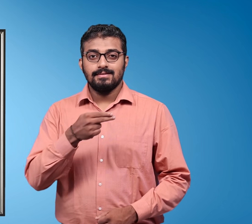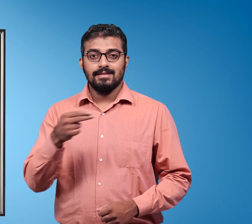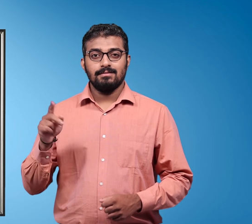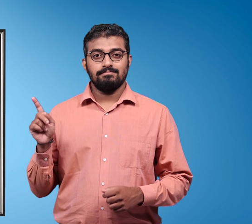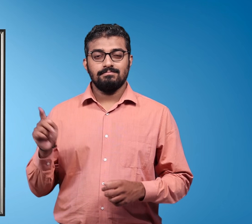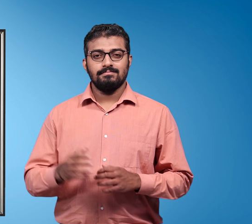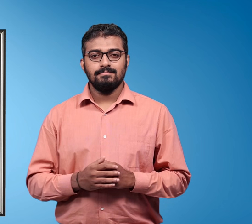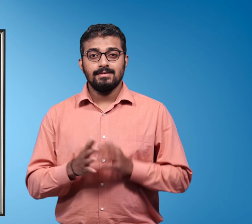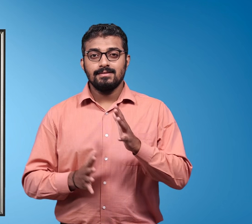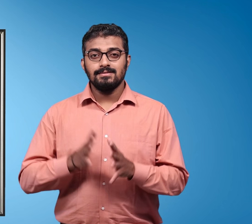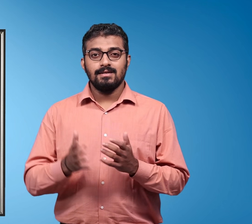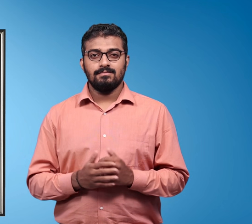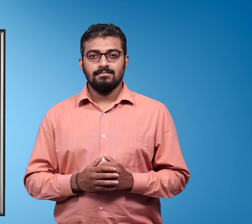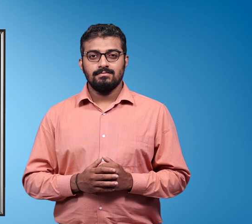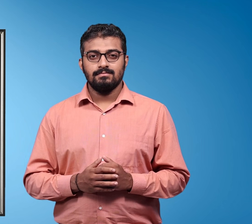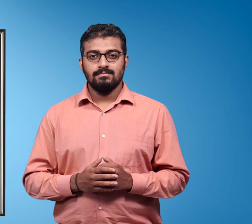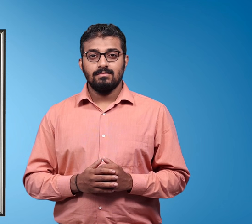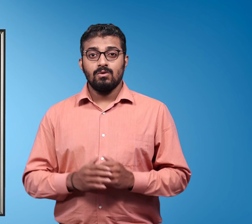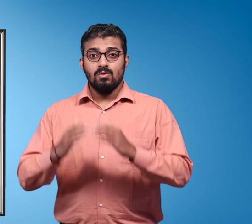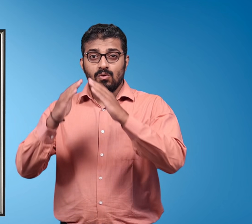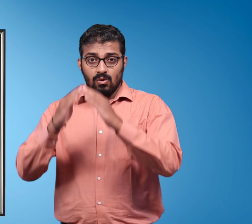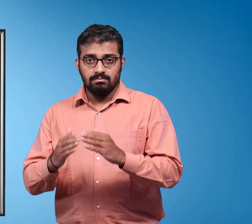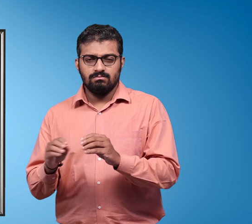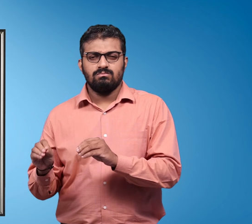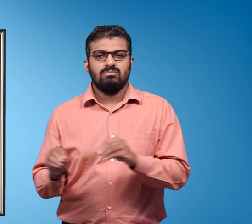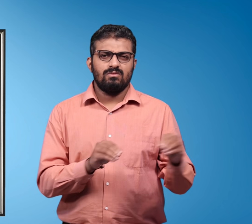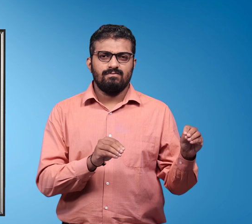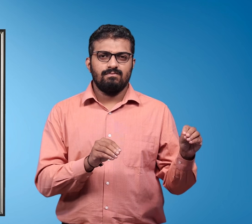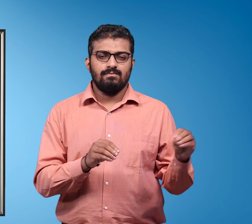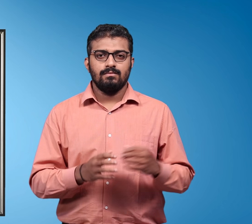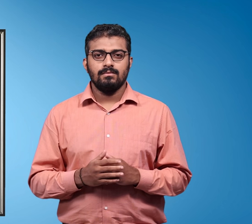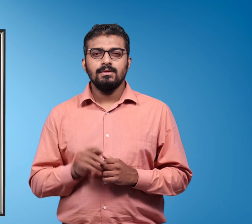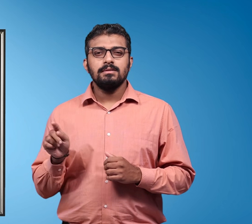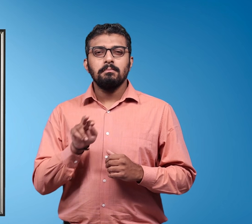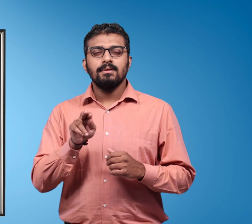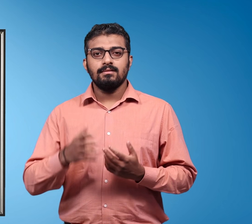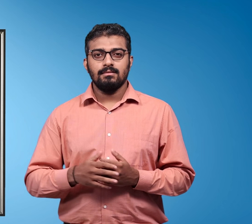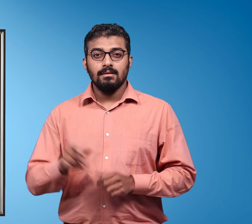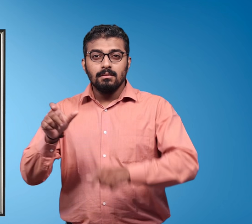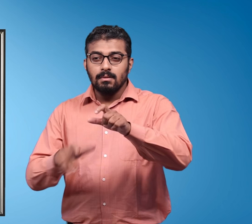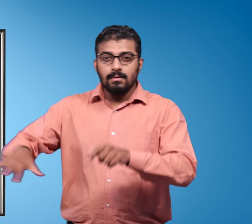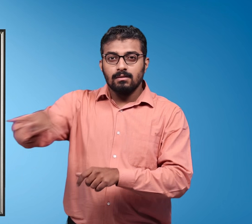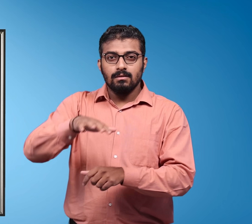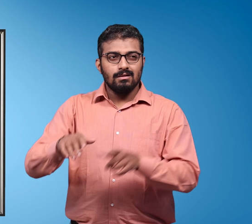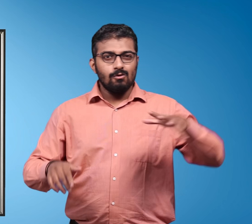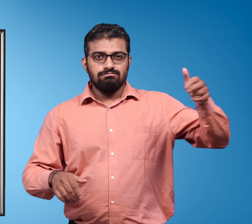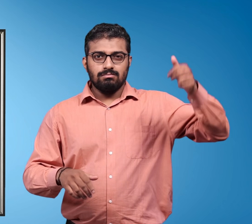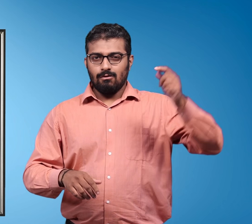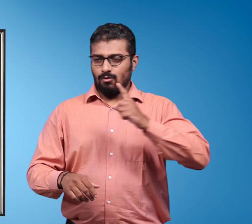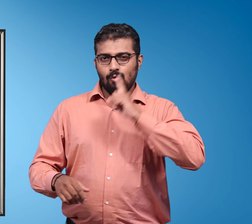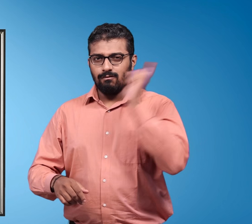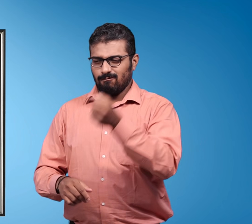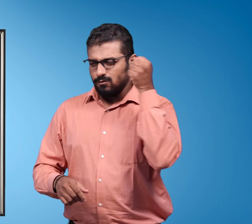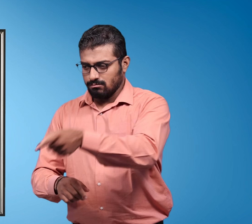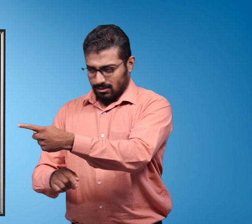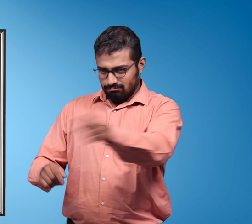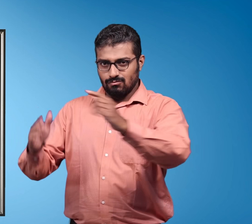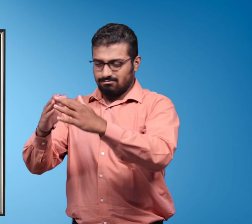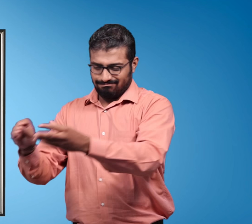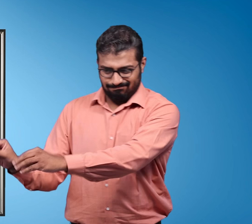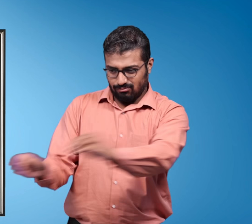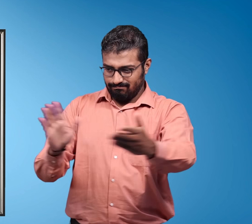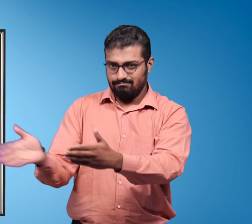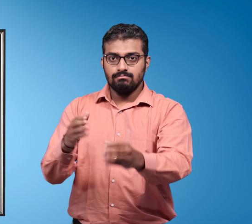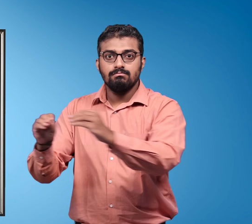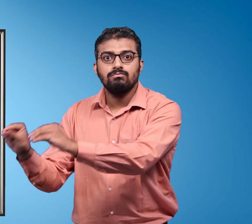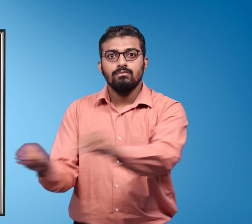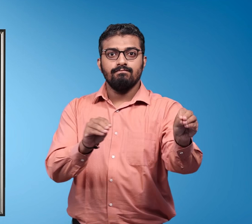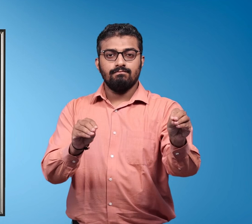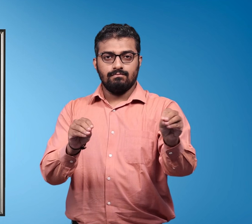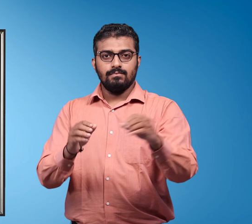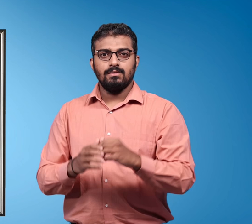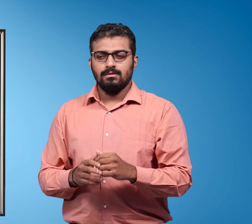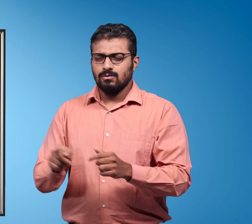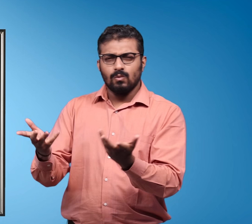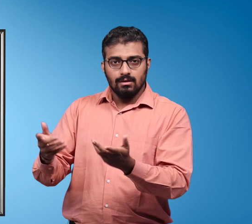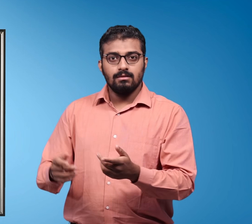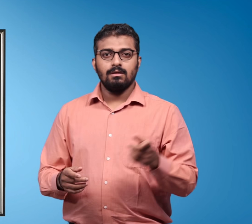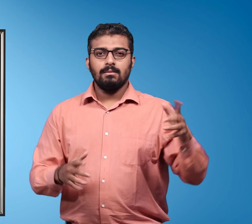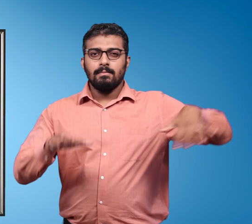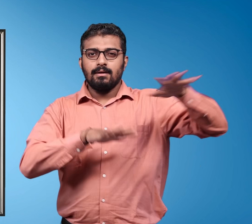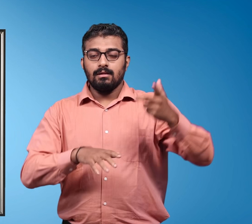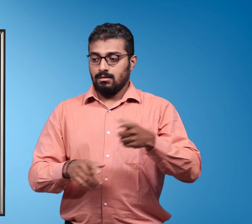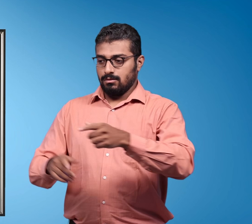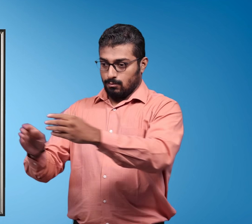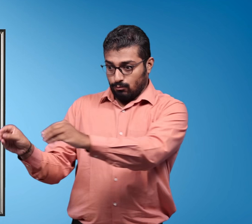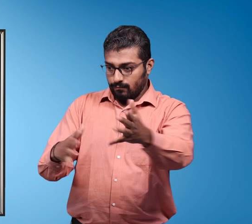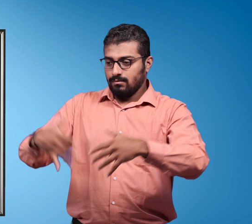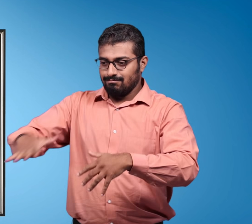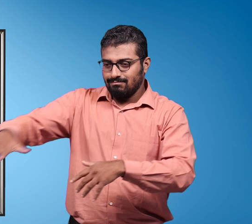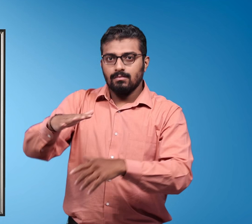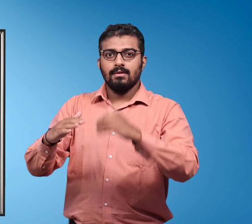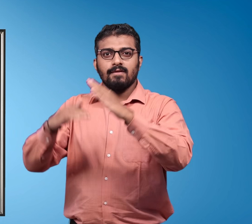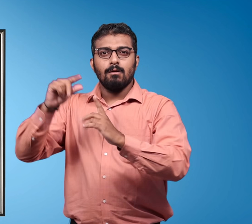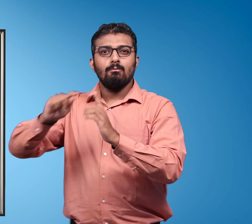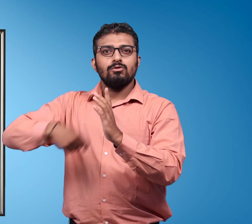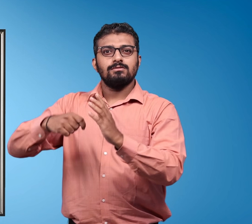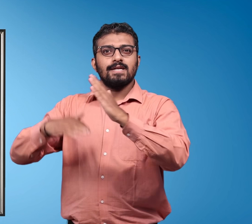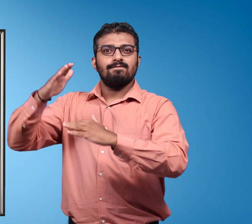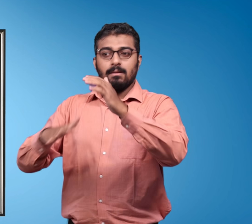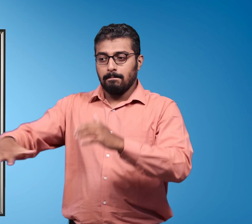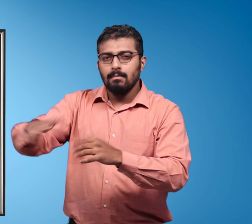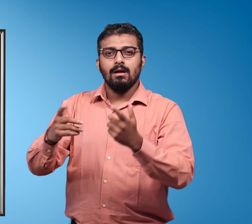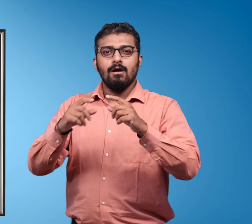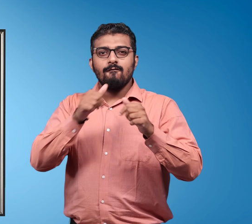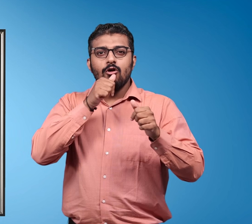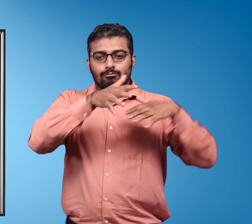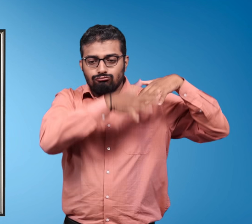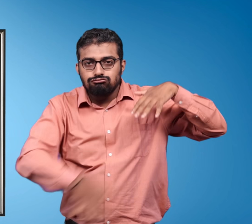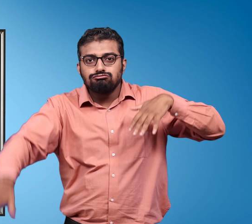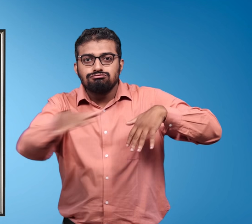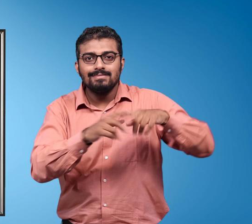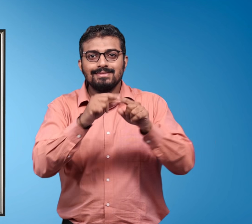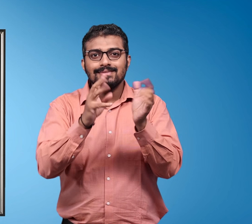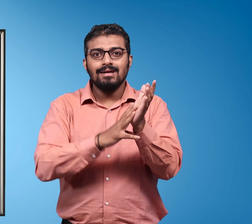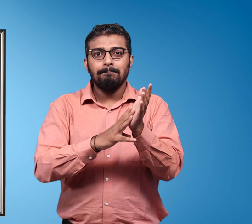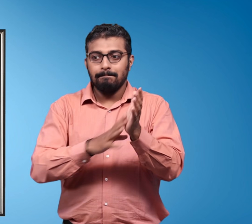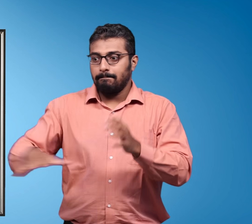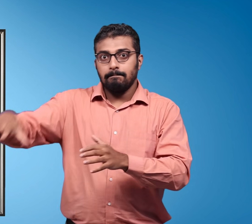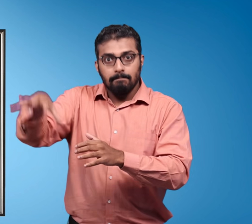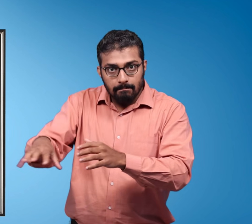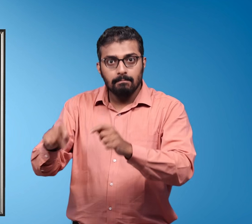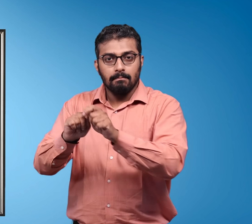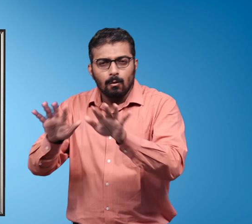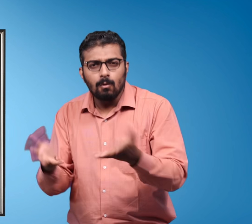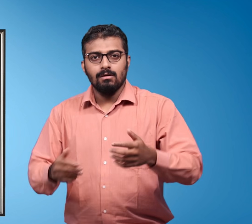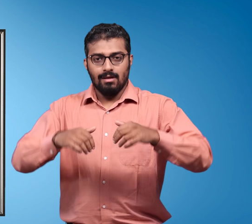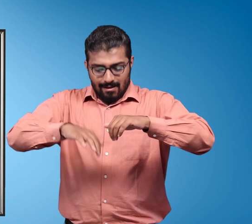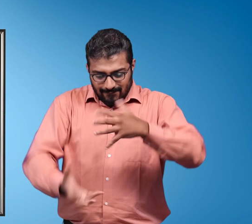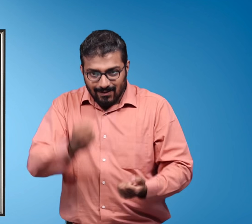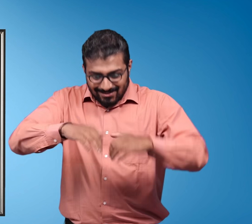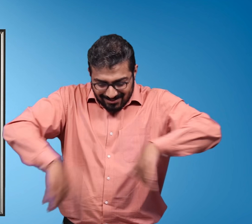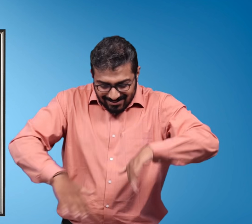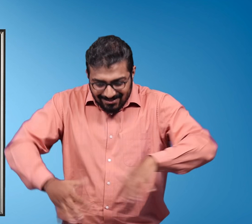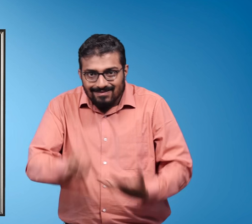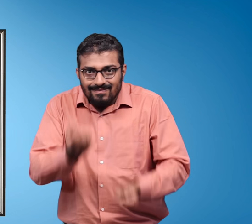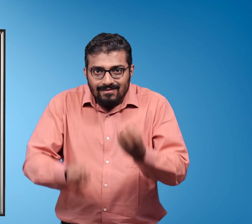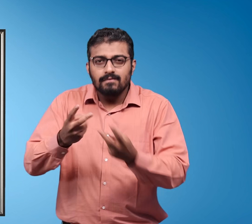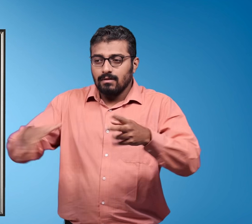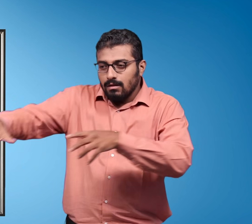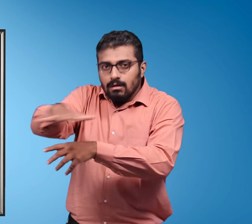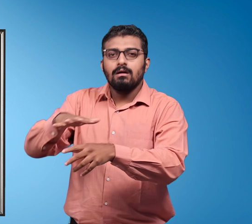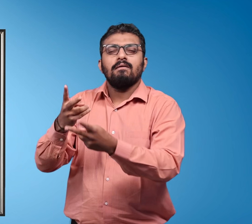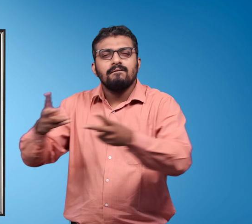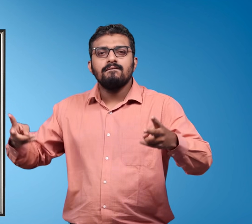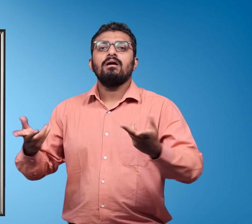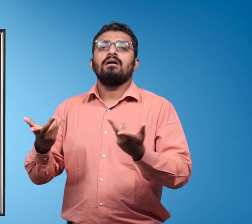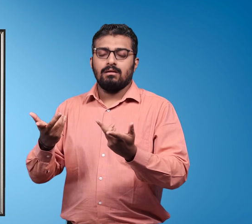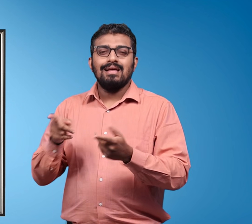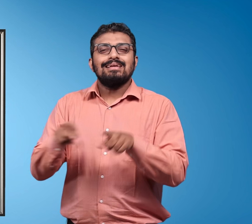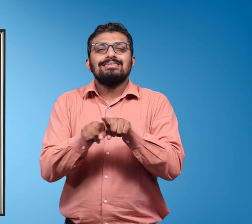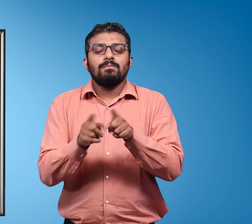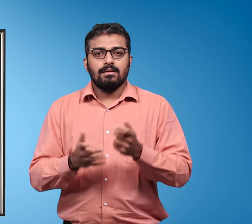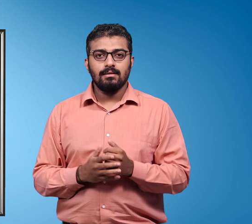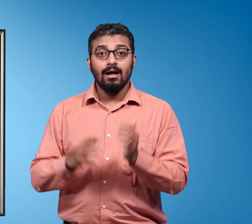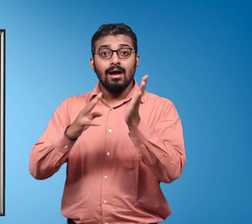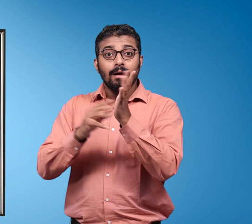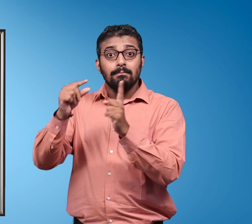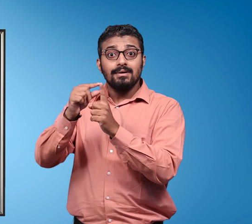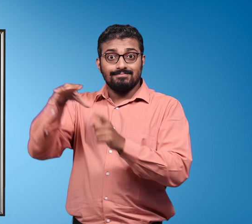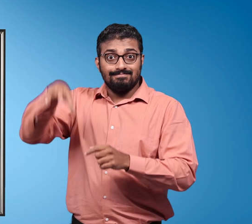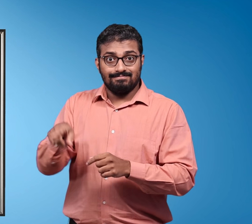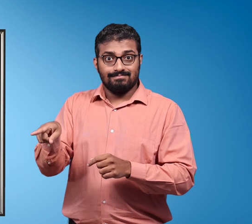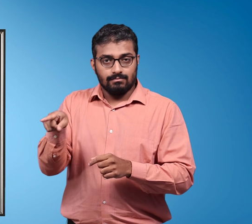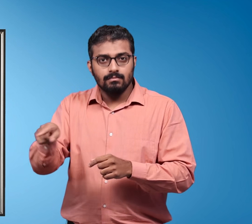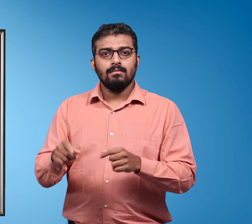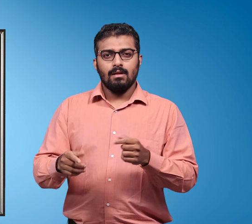Displaced This sign means displacement It refers to people who are forced or compelled to move from their homes for big development projects including dams, mining etc For example, in Madhya Pradesh